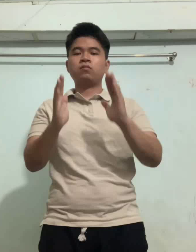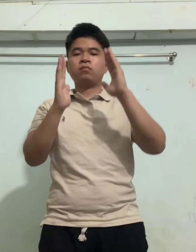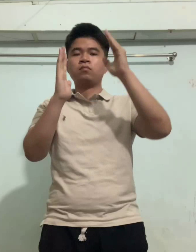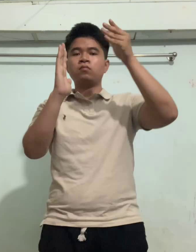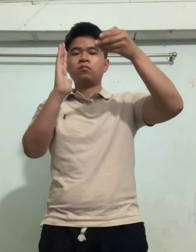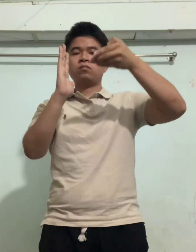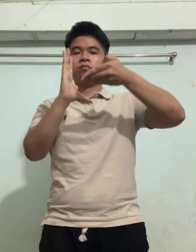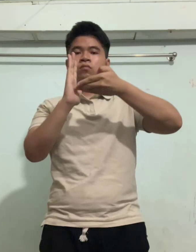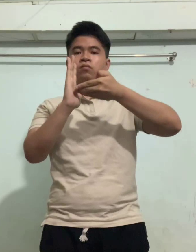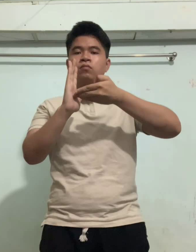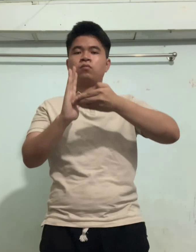gioi thieu